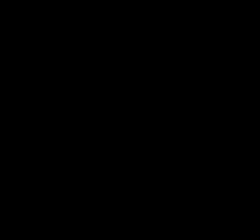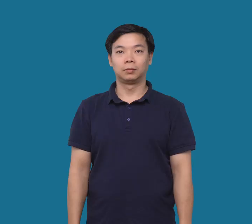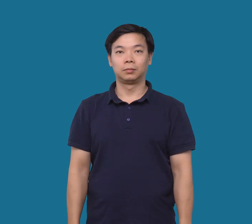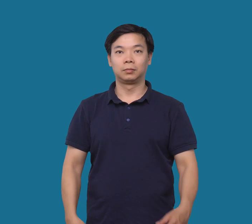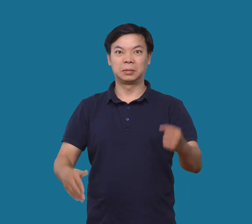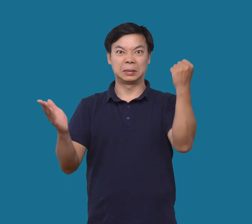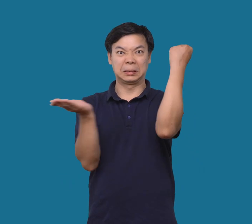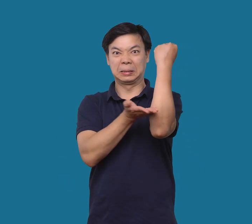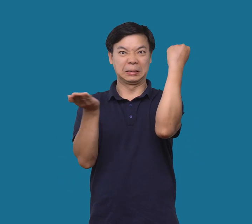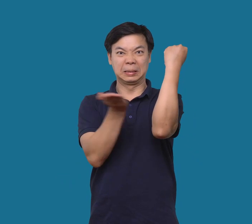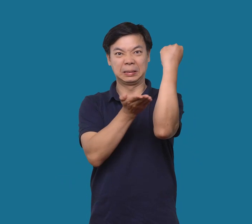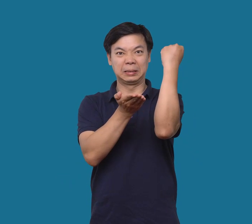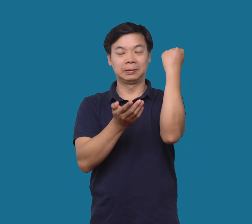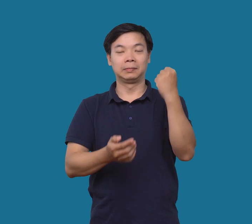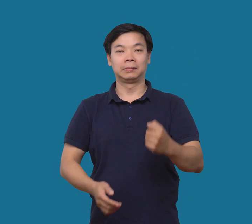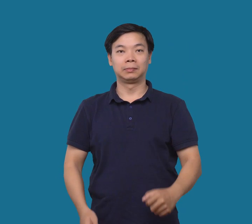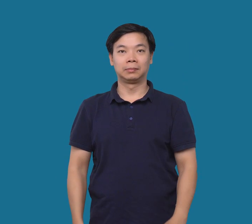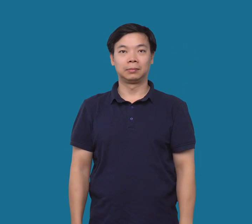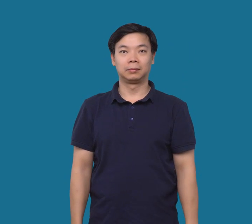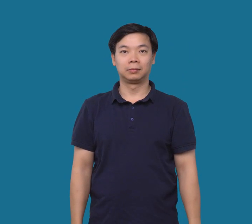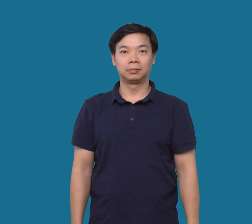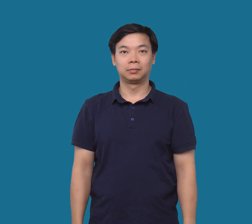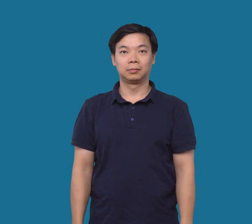chặt